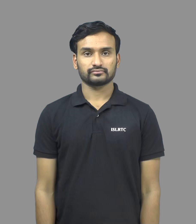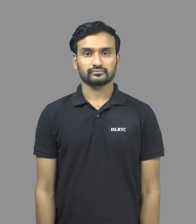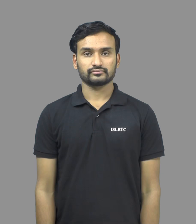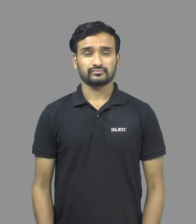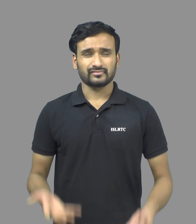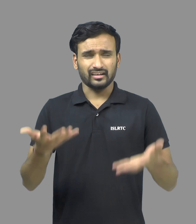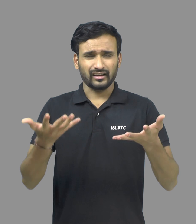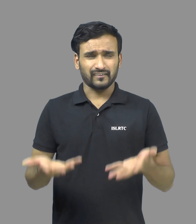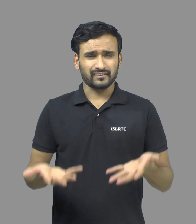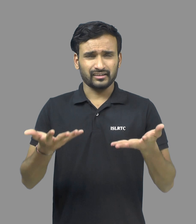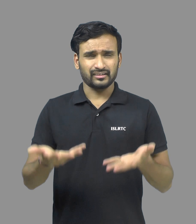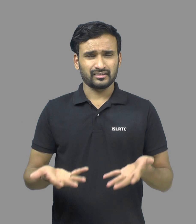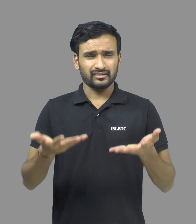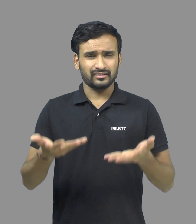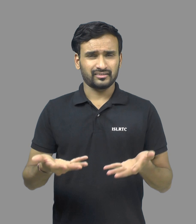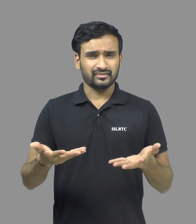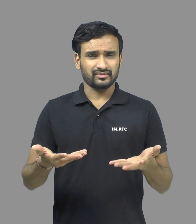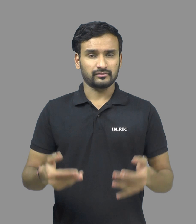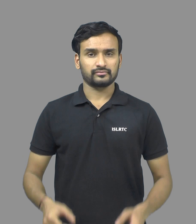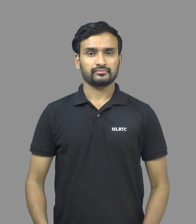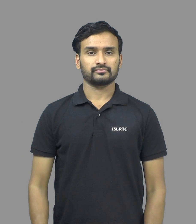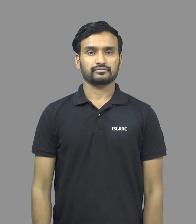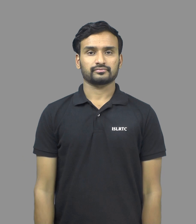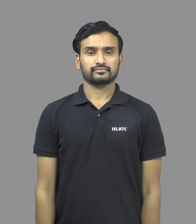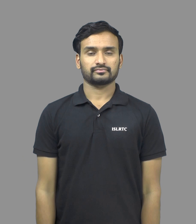Heavy